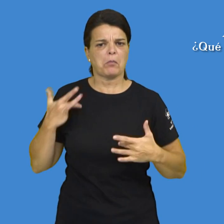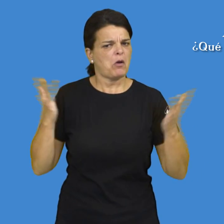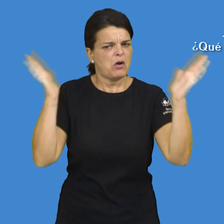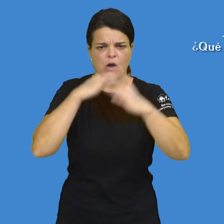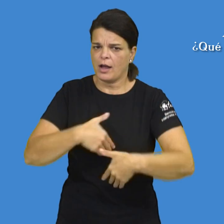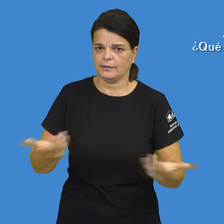haber no